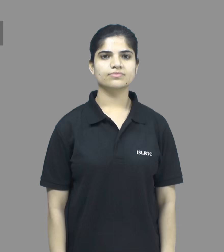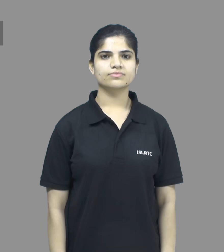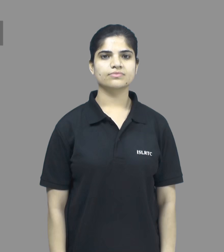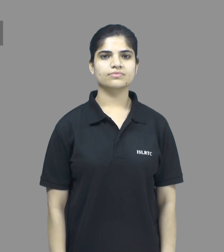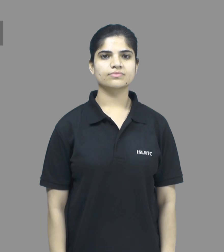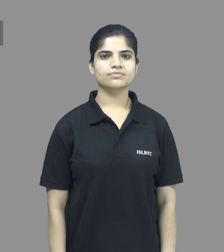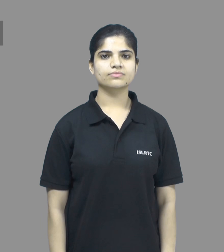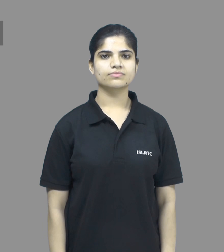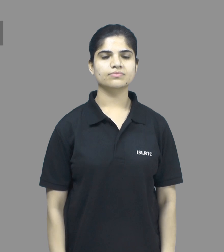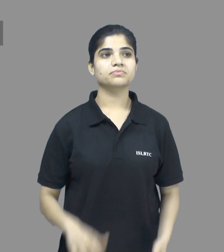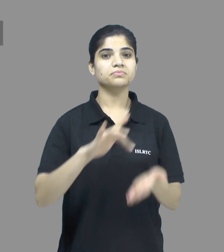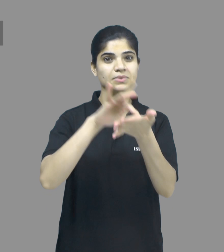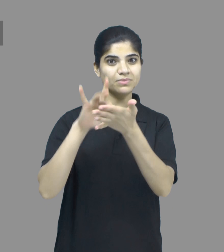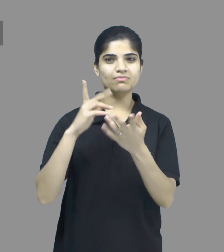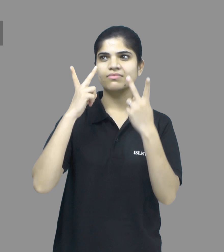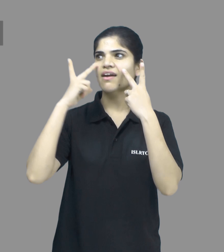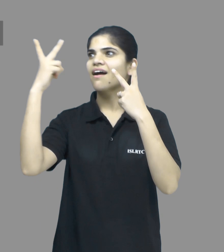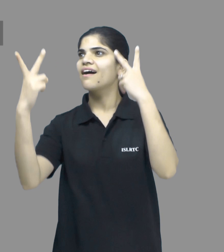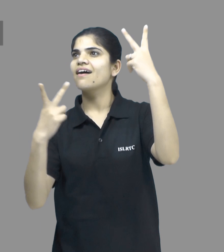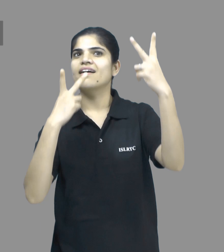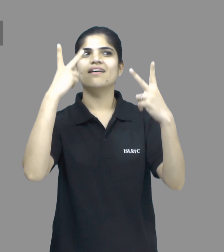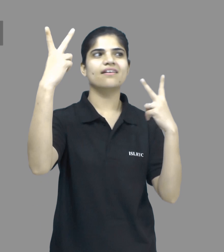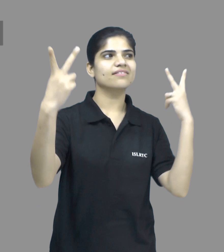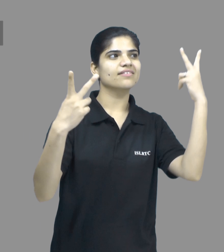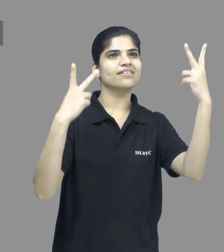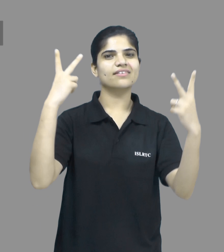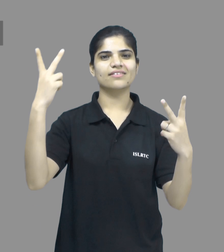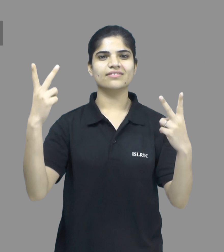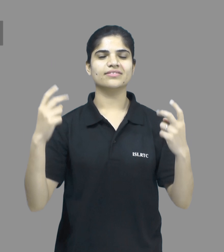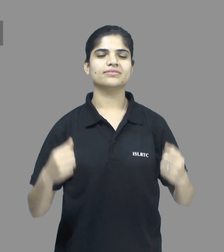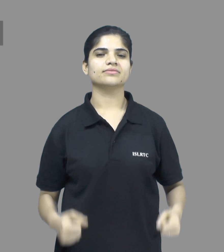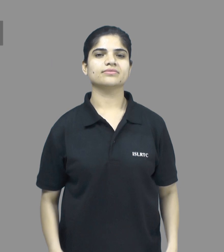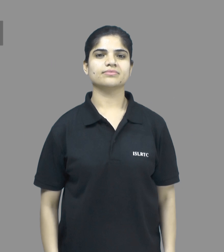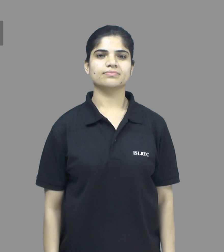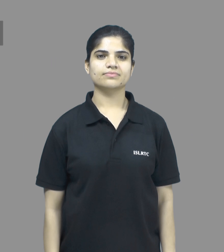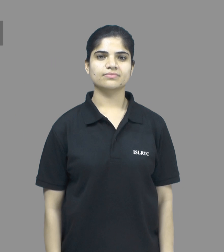Sightseeing